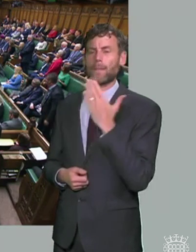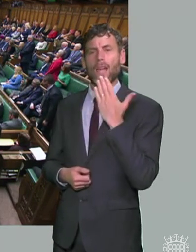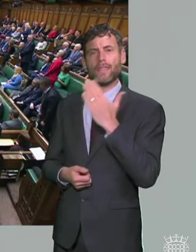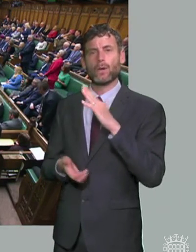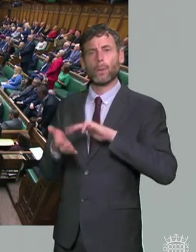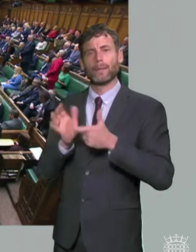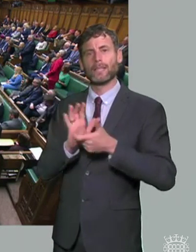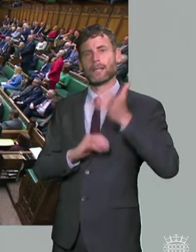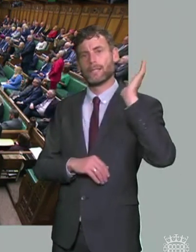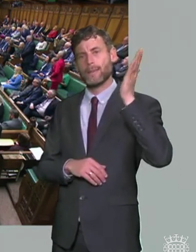What about that?